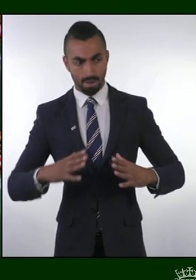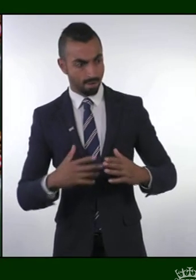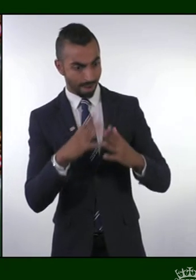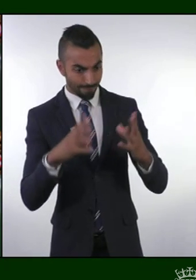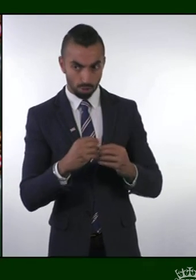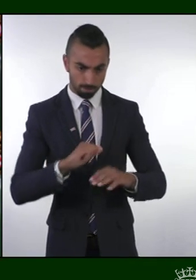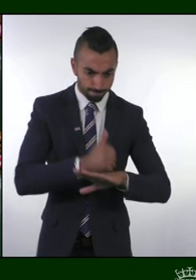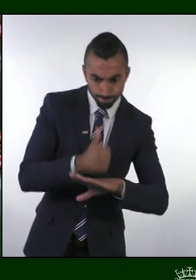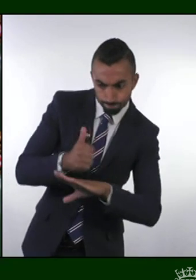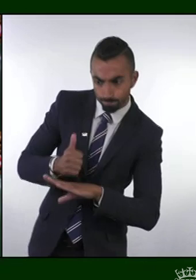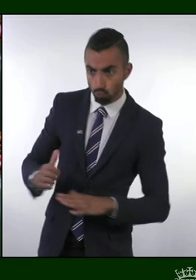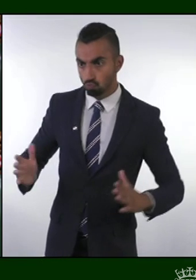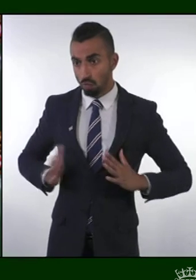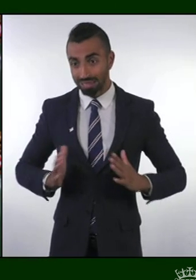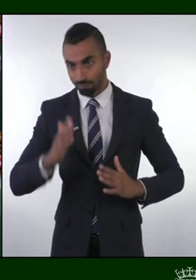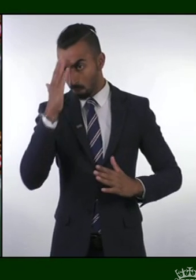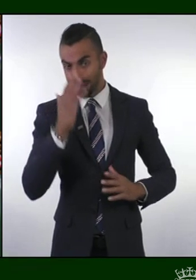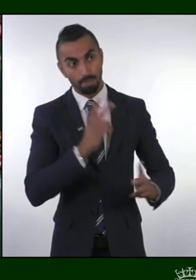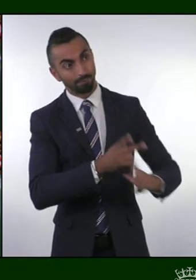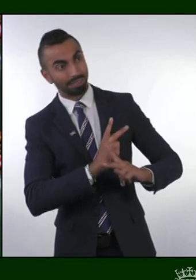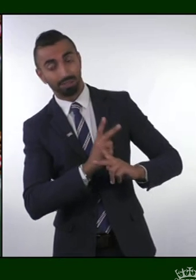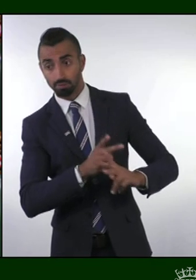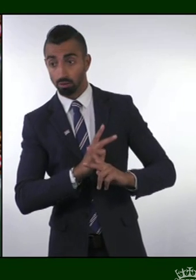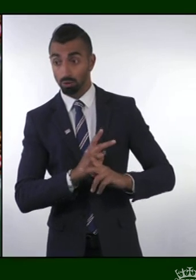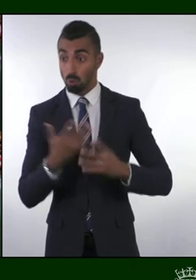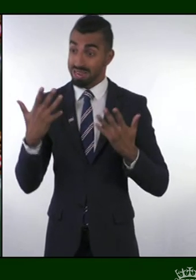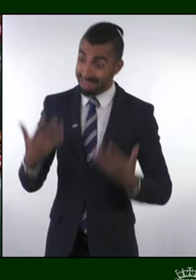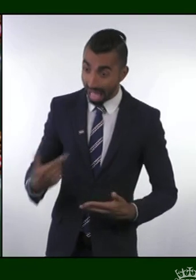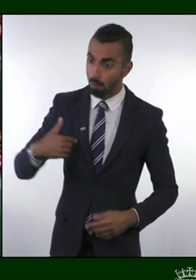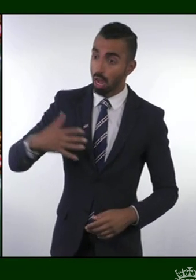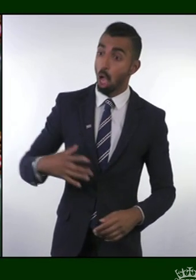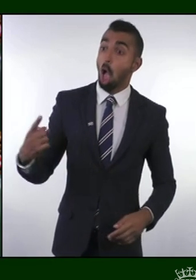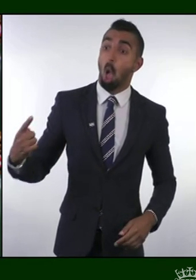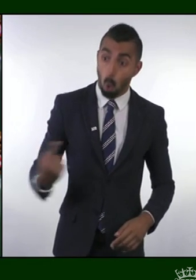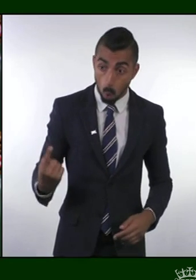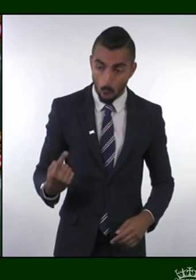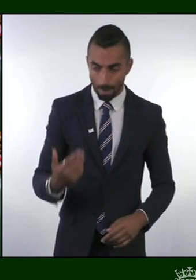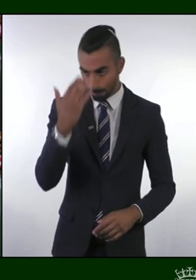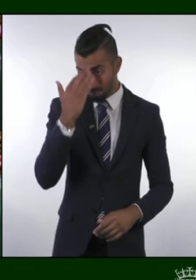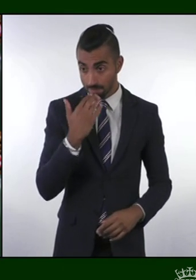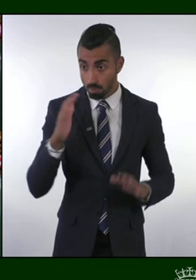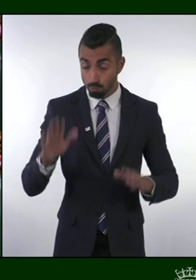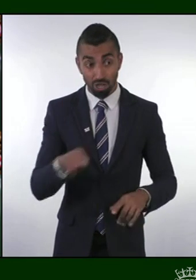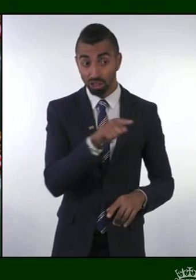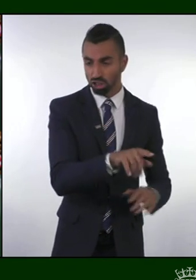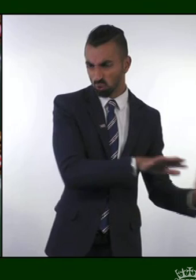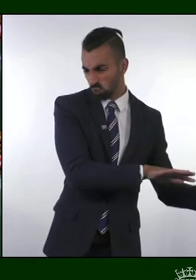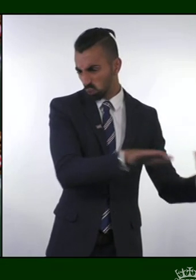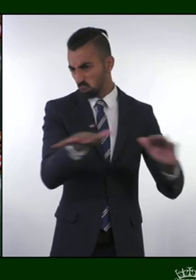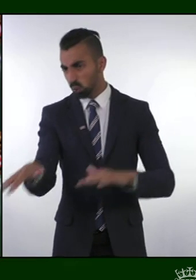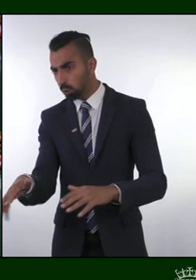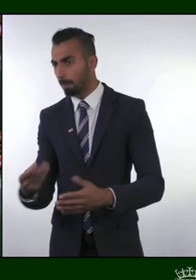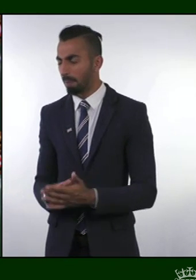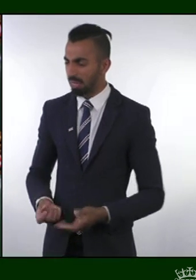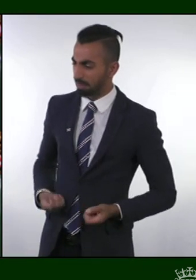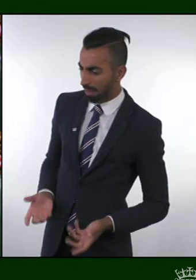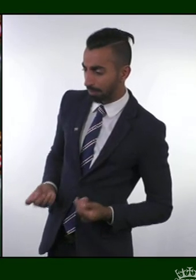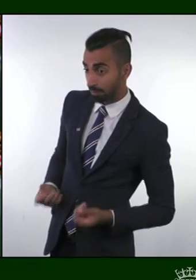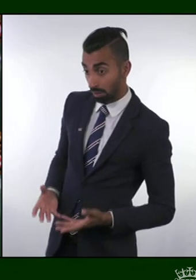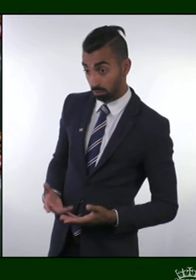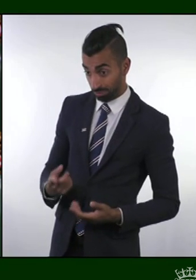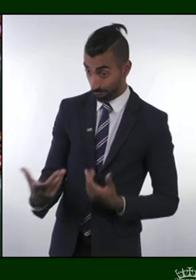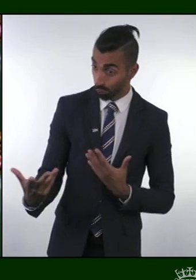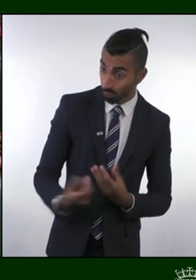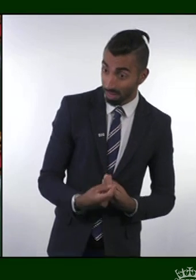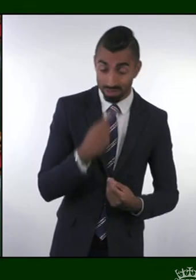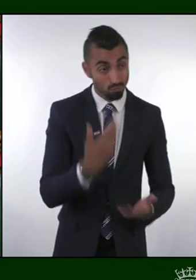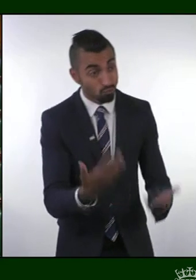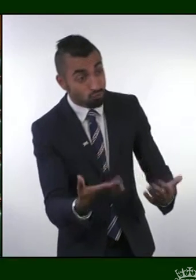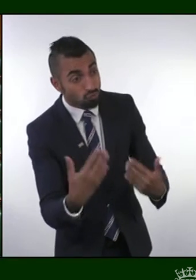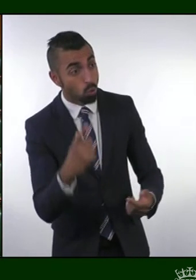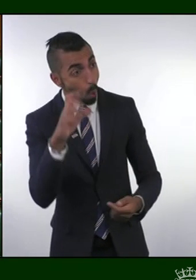Does he share my view that what we now need is the British people to do their bit—to get out and spend money in our bars and restaurants—and will he join me in inviting everyone to come to Cornwall this summer?